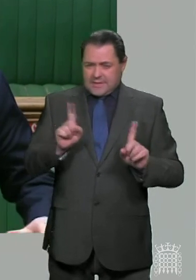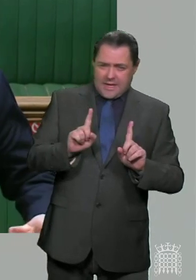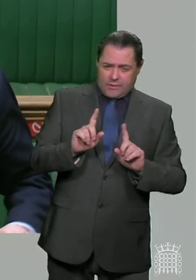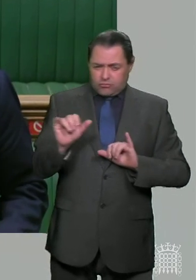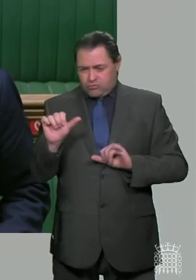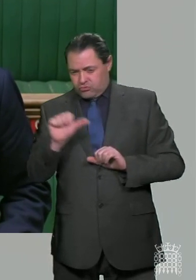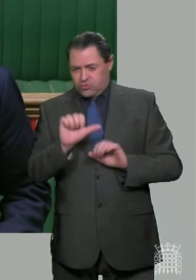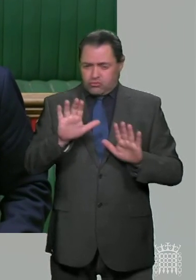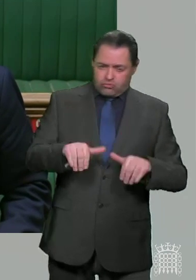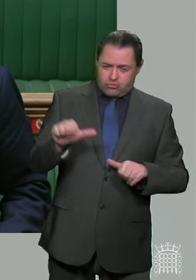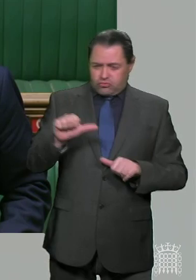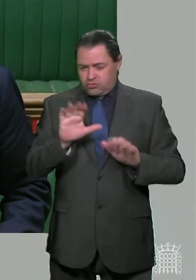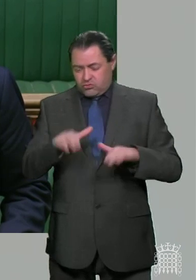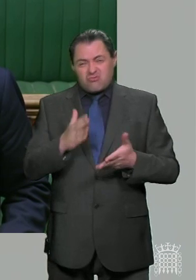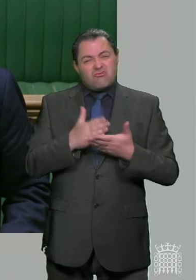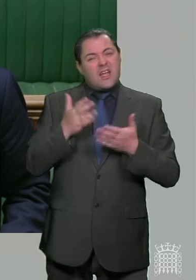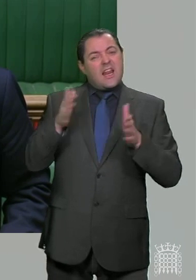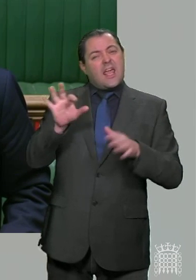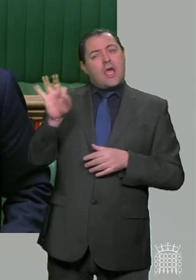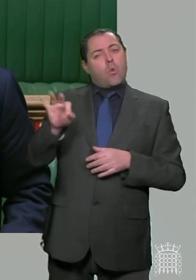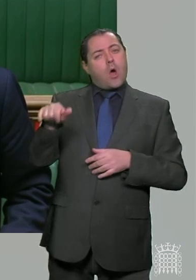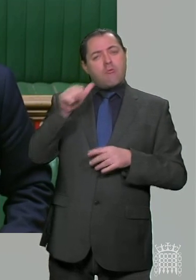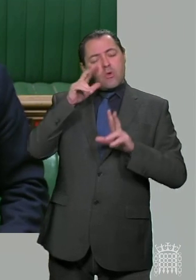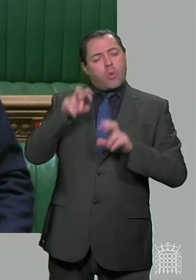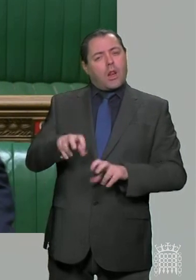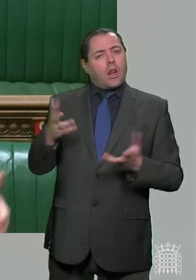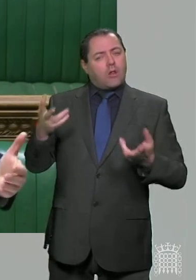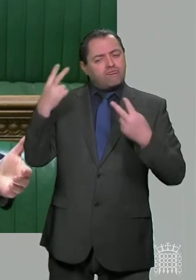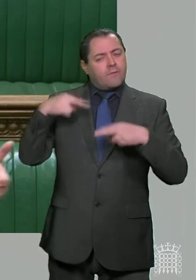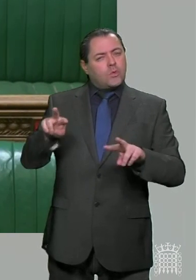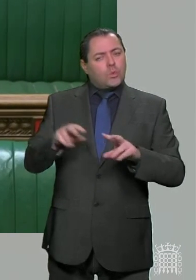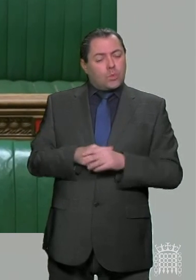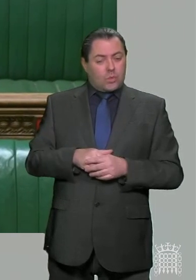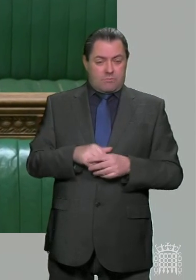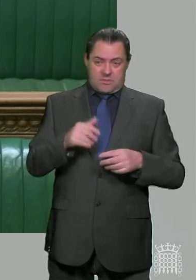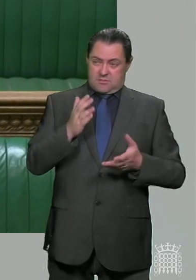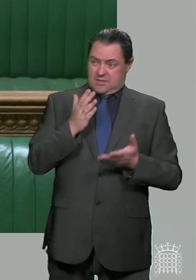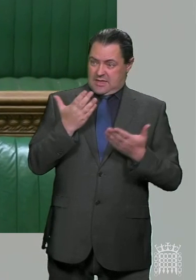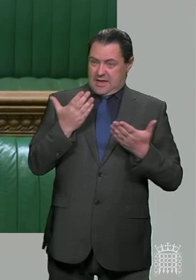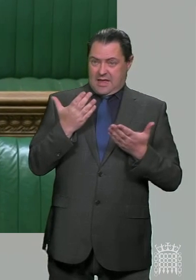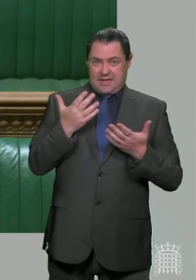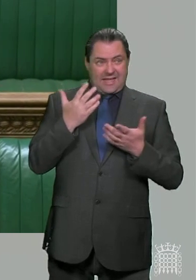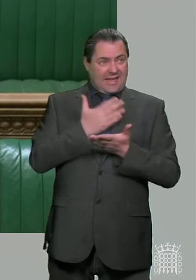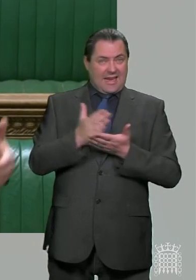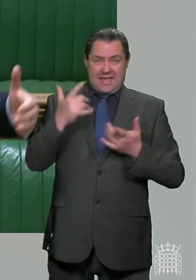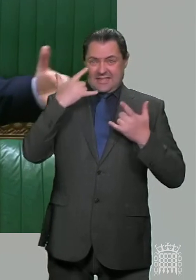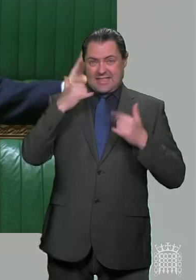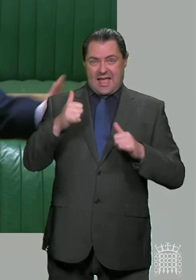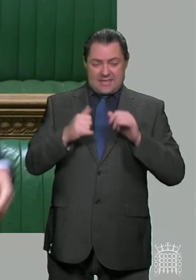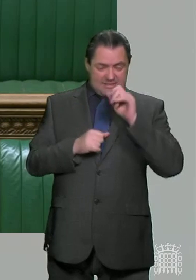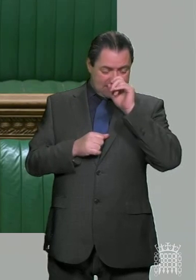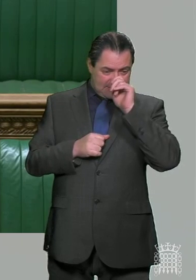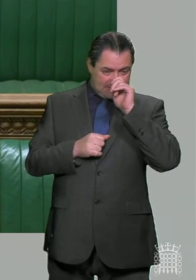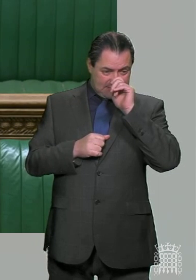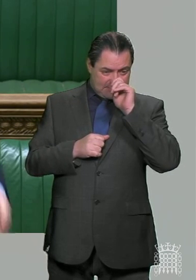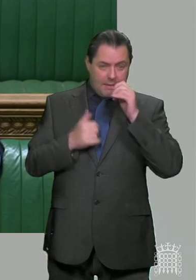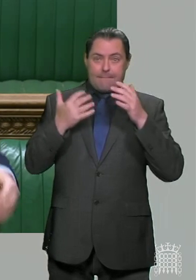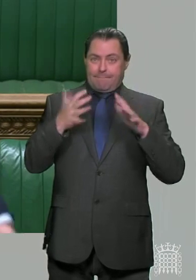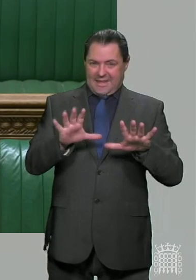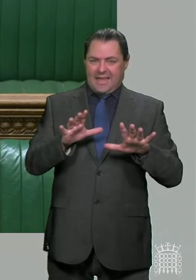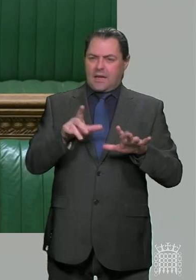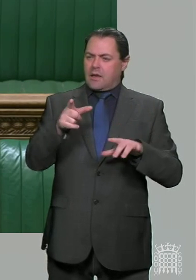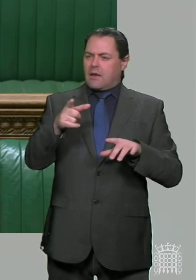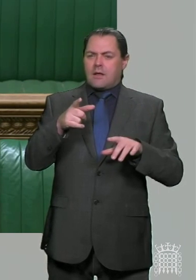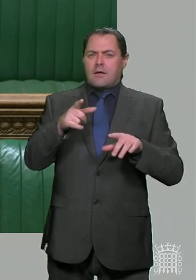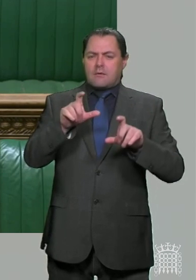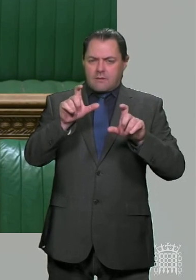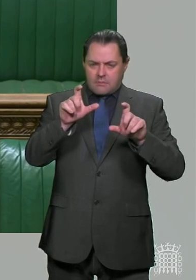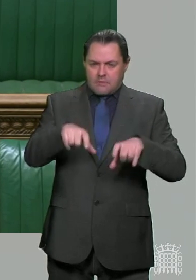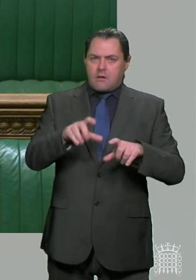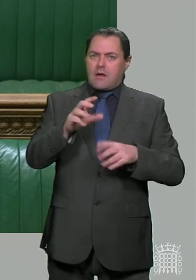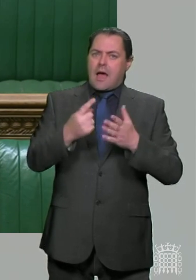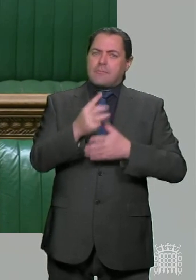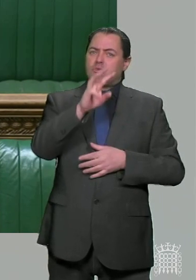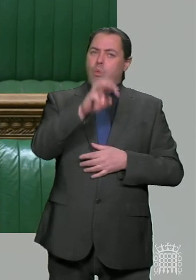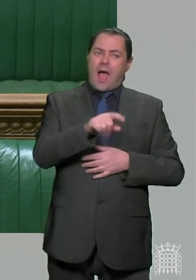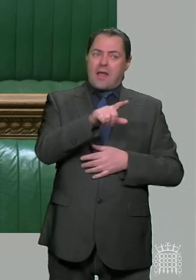Of course, this will be a matter for the inquiry to go into, but we have an objective test, in the sense that there was a circuit breaker, of the kind he describes, in Wales.